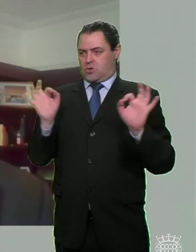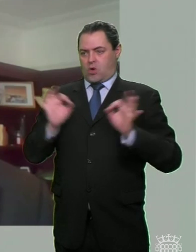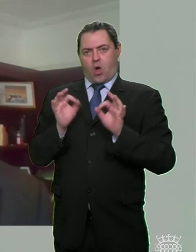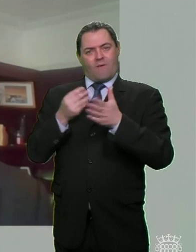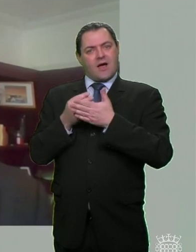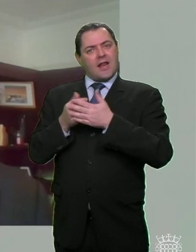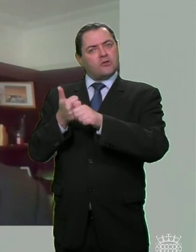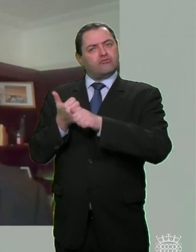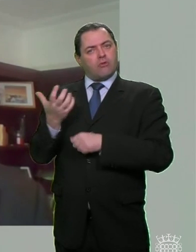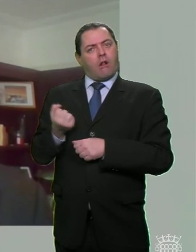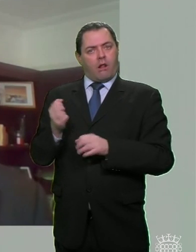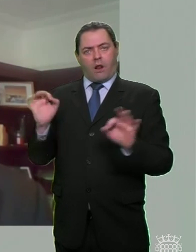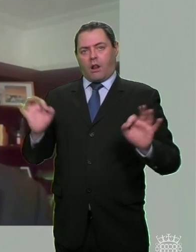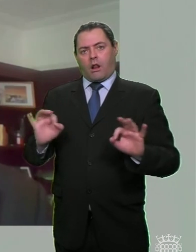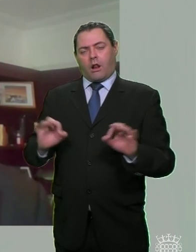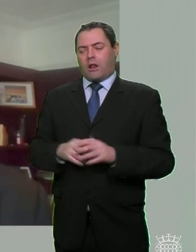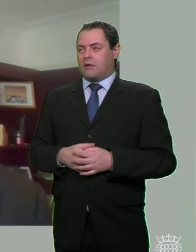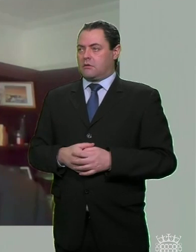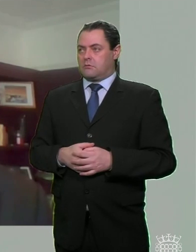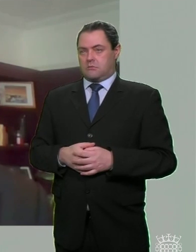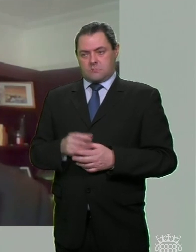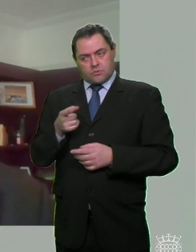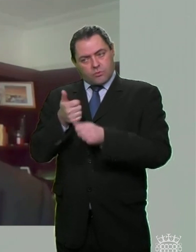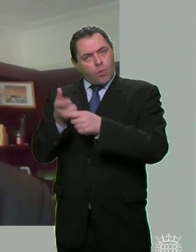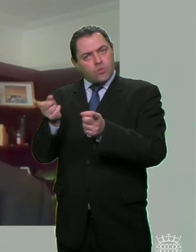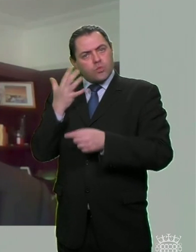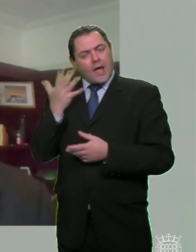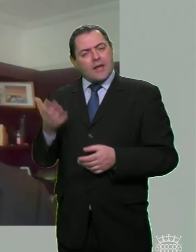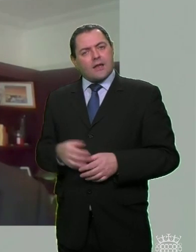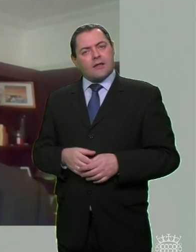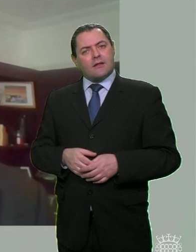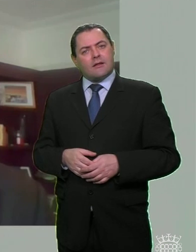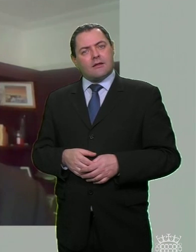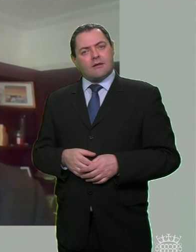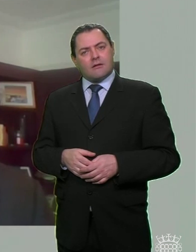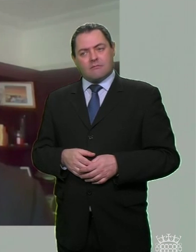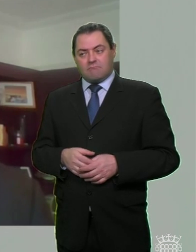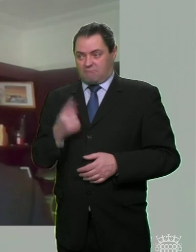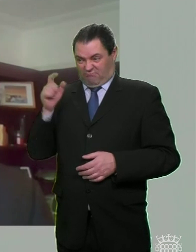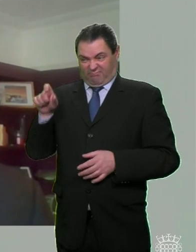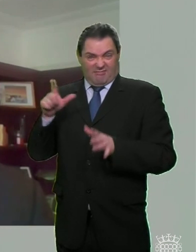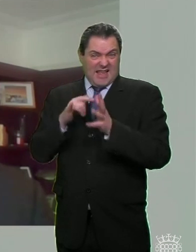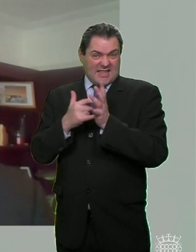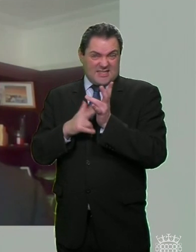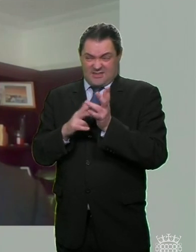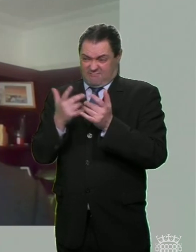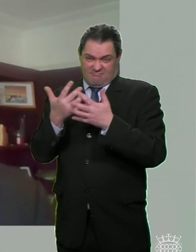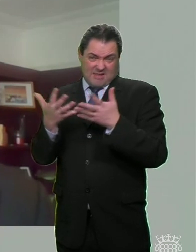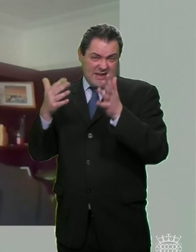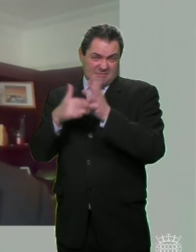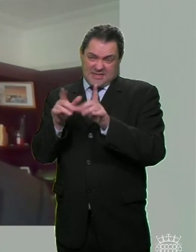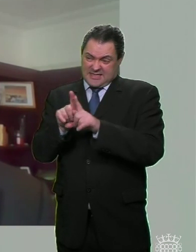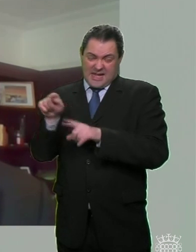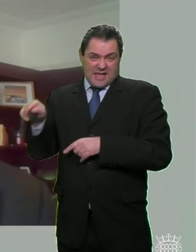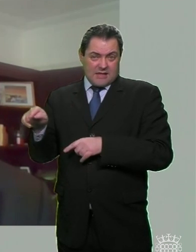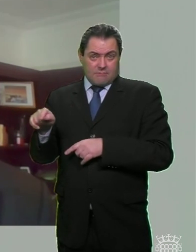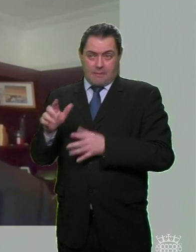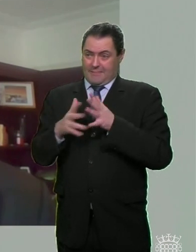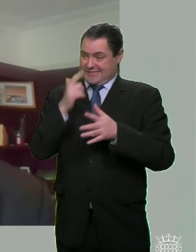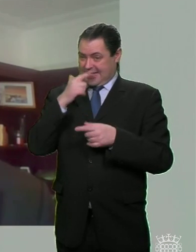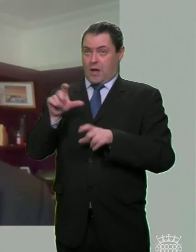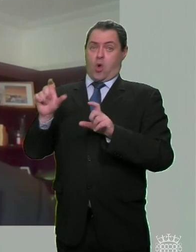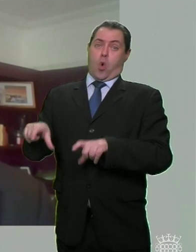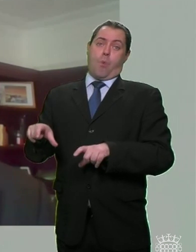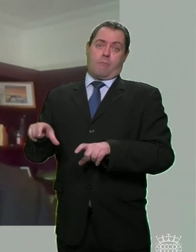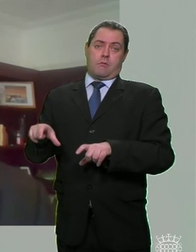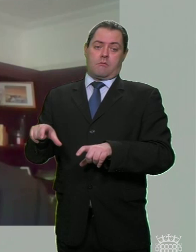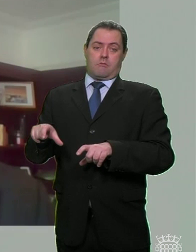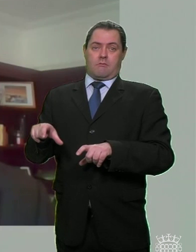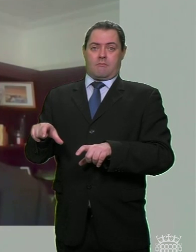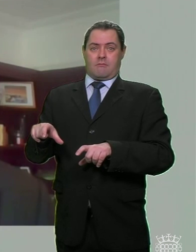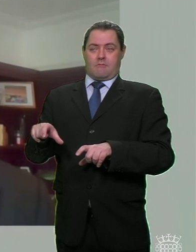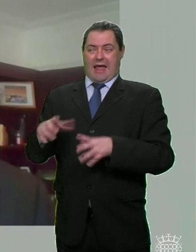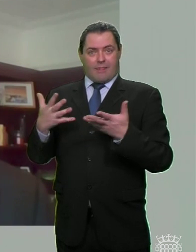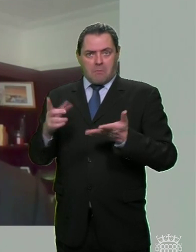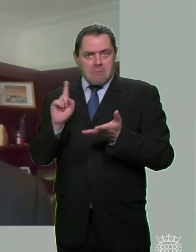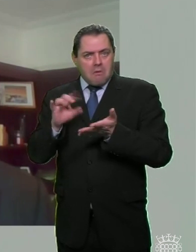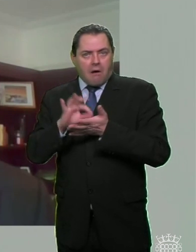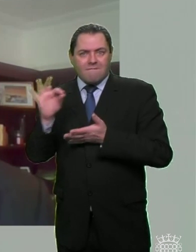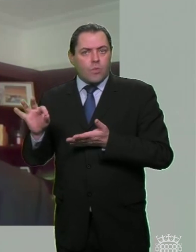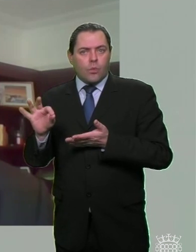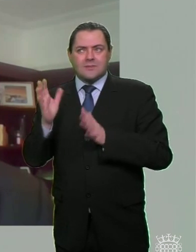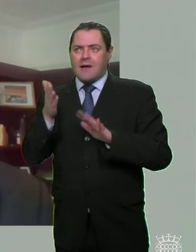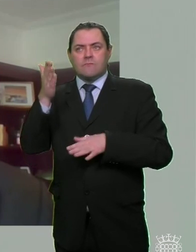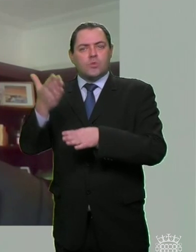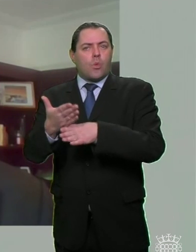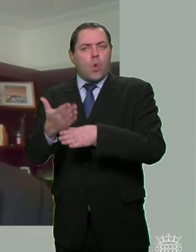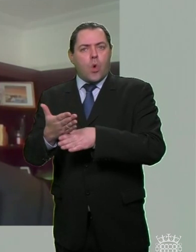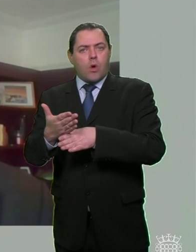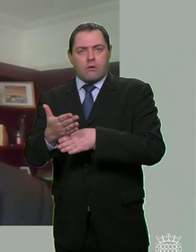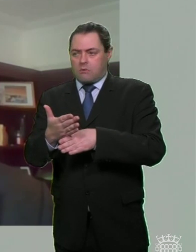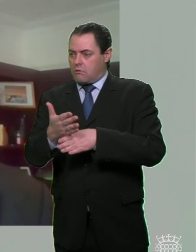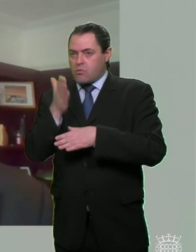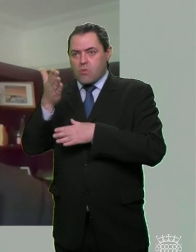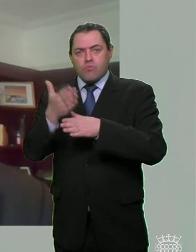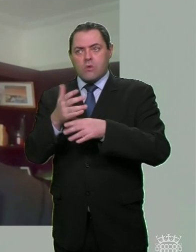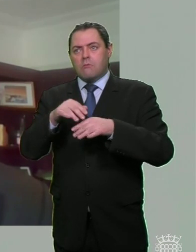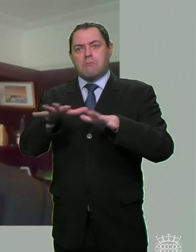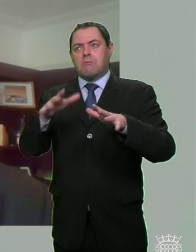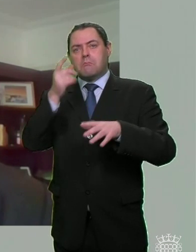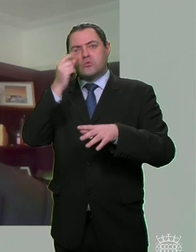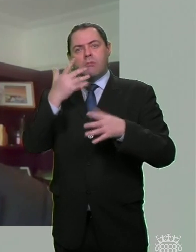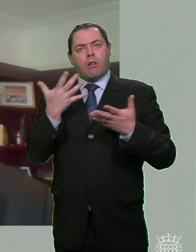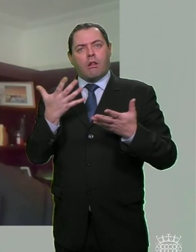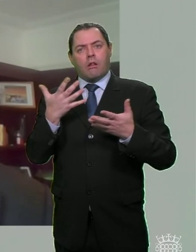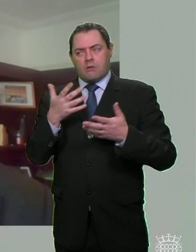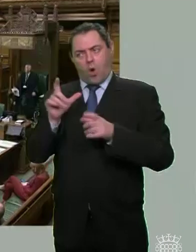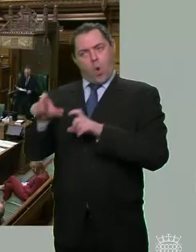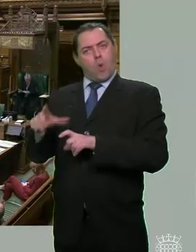When are the Government going to start supporting those who have been financially excluded so that Alison Powell and millions of people like her can afford to stay at home and play their part in restricting this virus while the vaccine is rolled out?